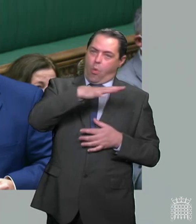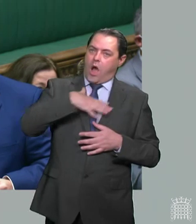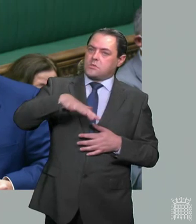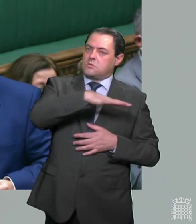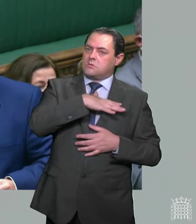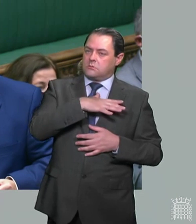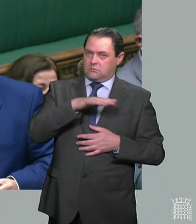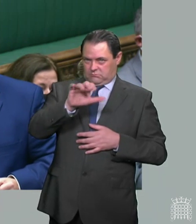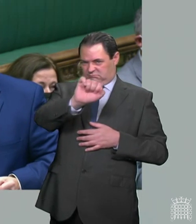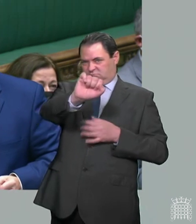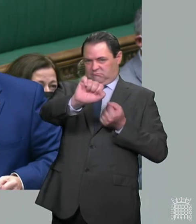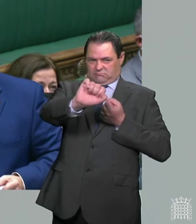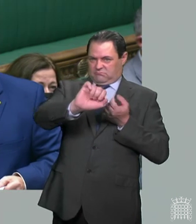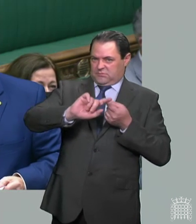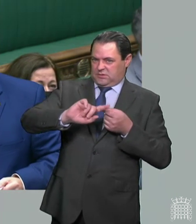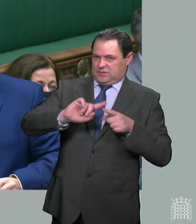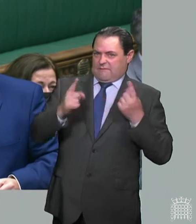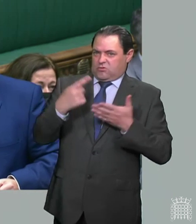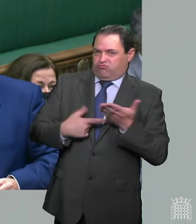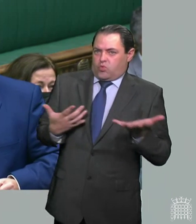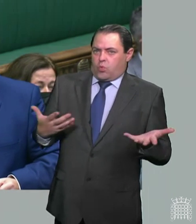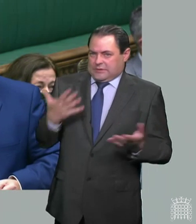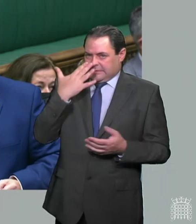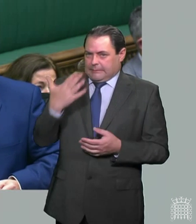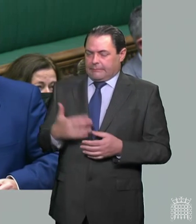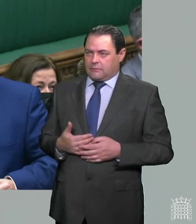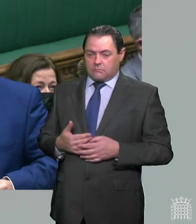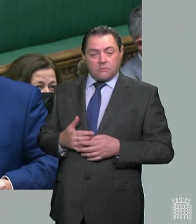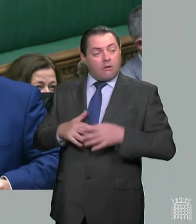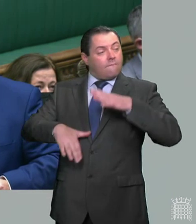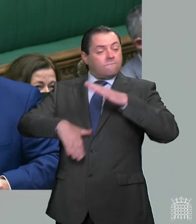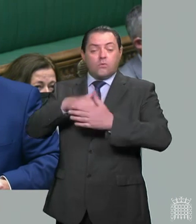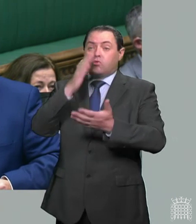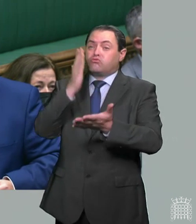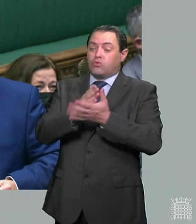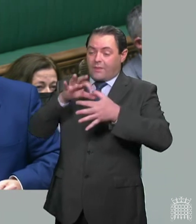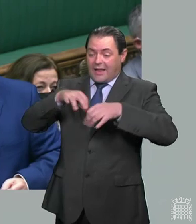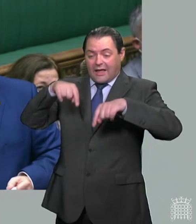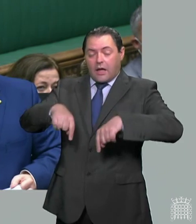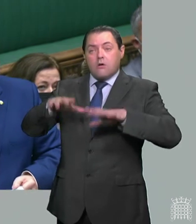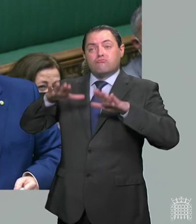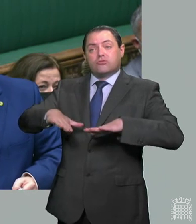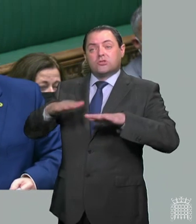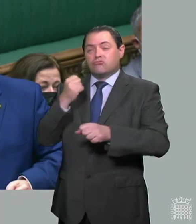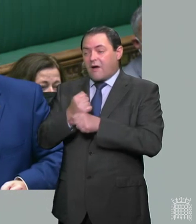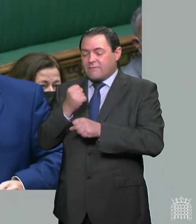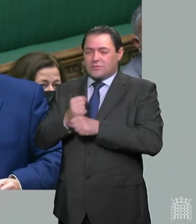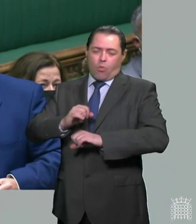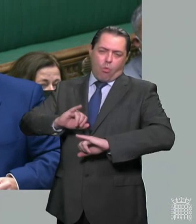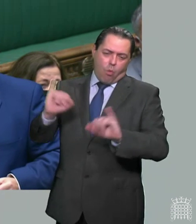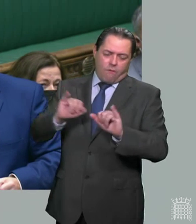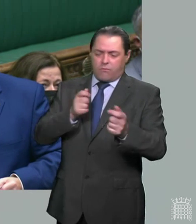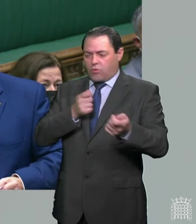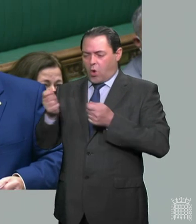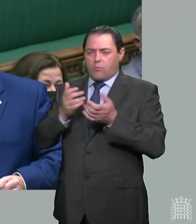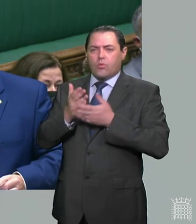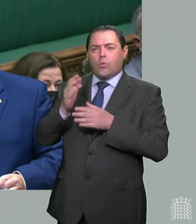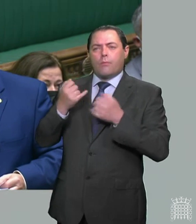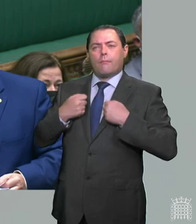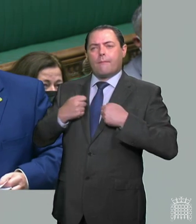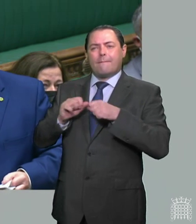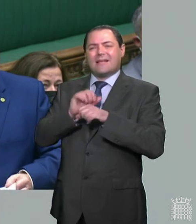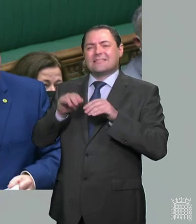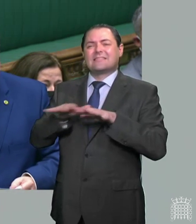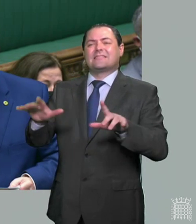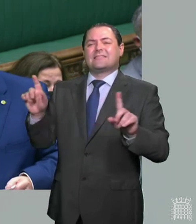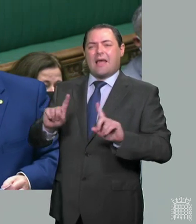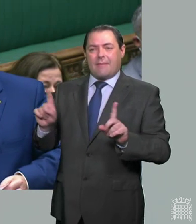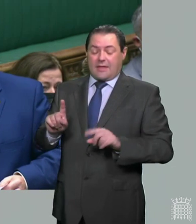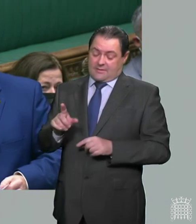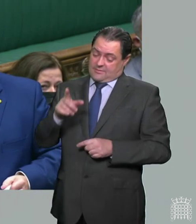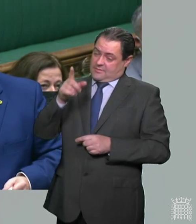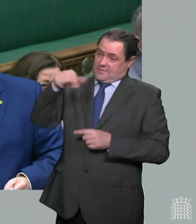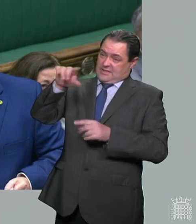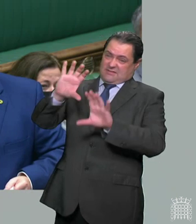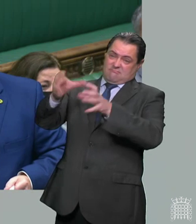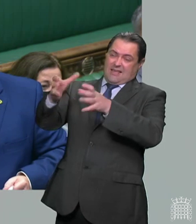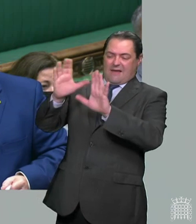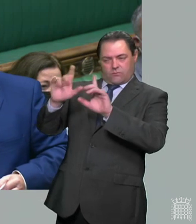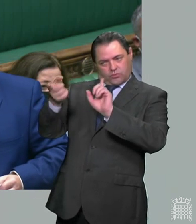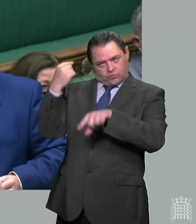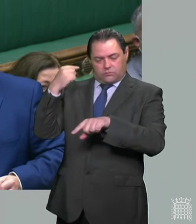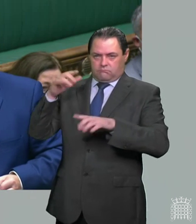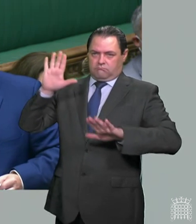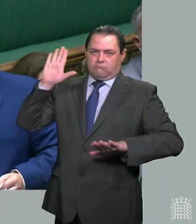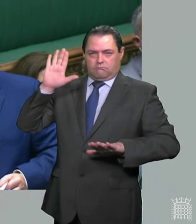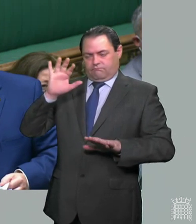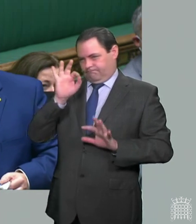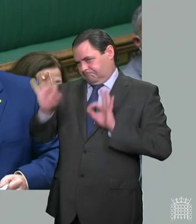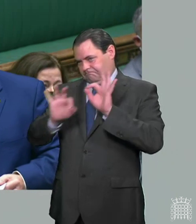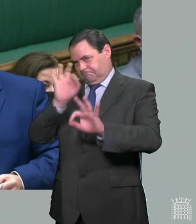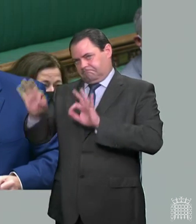The reality is that the only way to get to the full truth over the UK Government’s disastrous handling of the pandemic is for this cabal to be made to answer under oath.